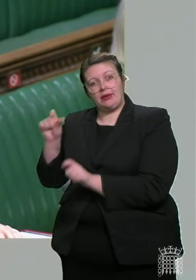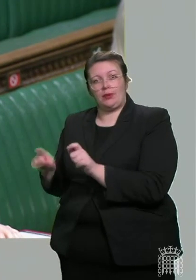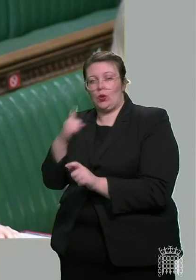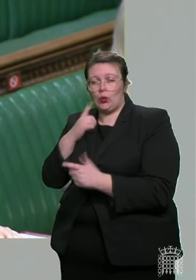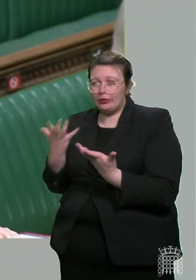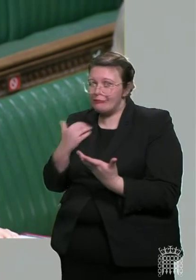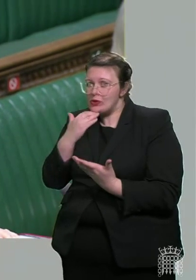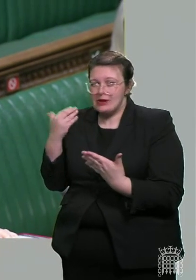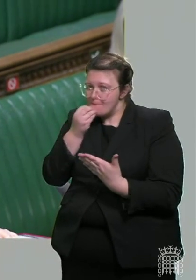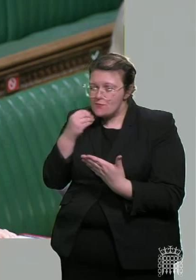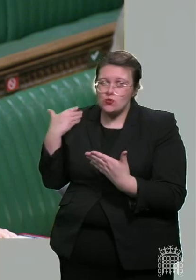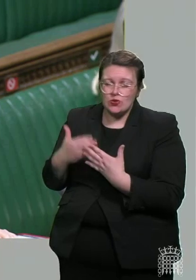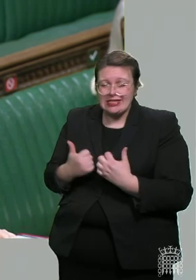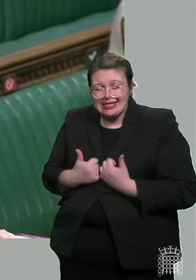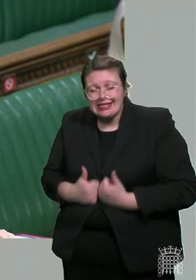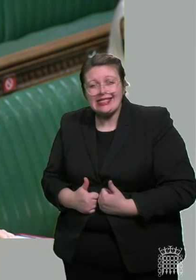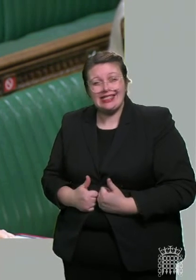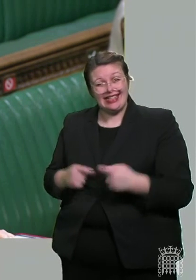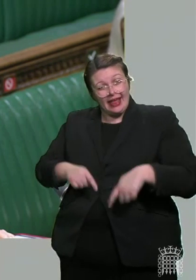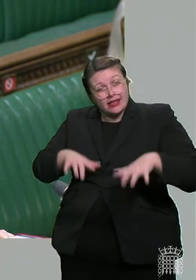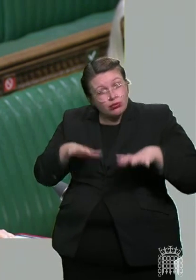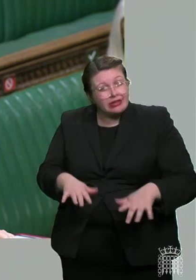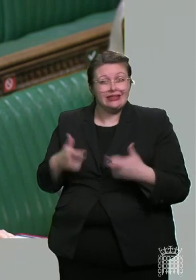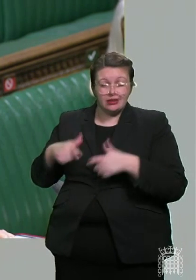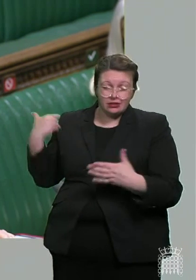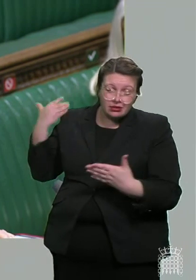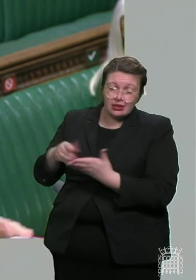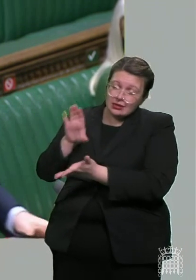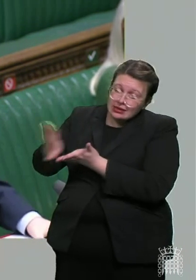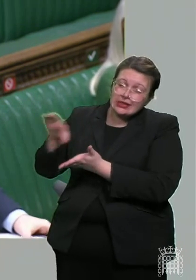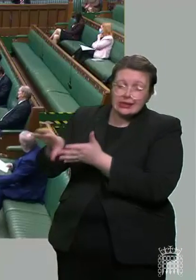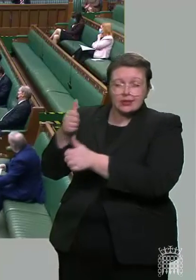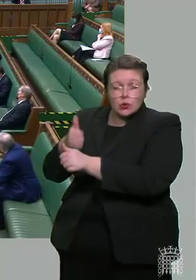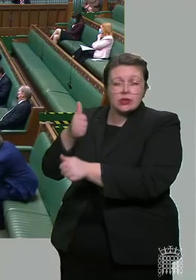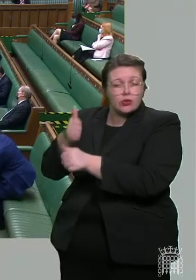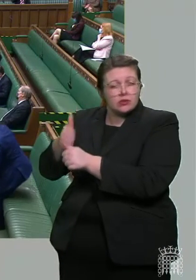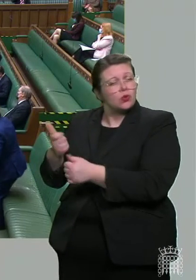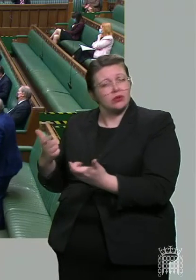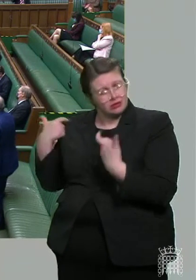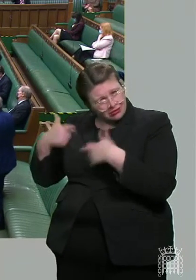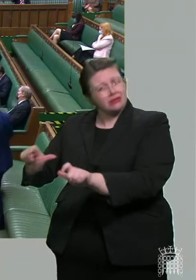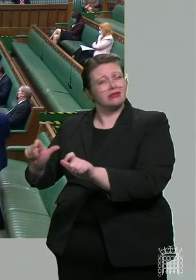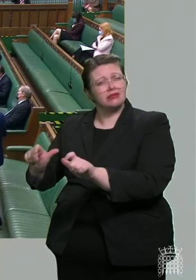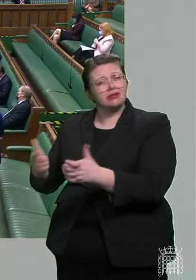That is the continuing effort of the British people and the British Government to help the people of Yemen.